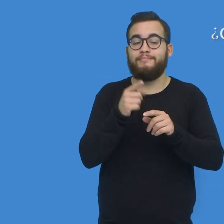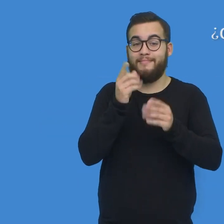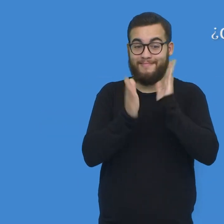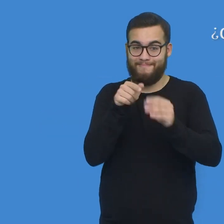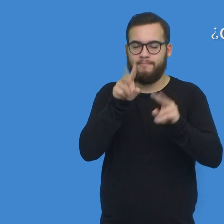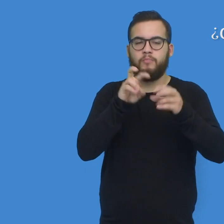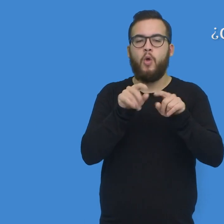terapia